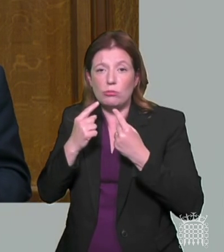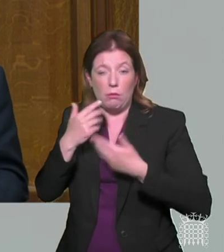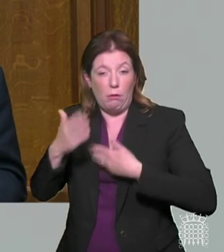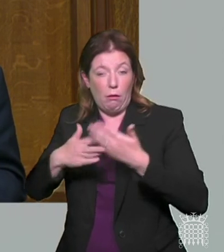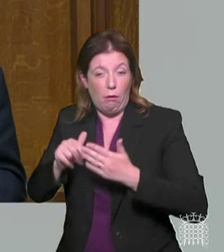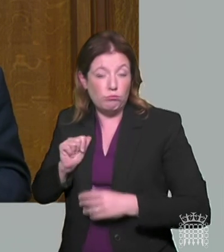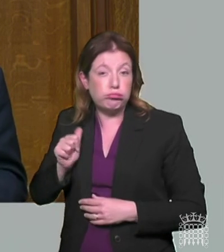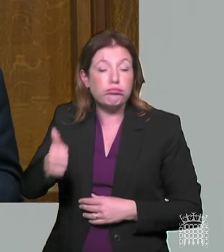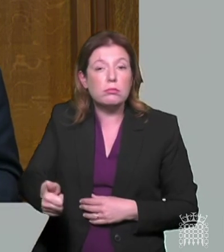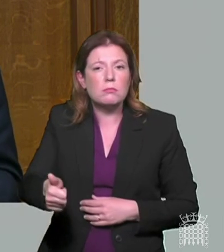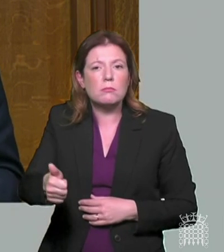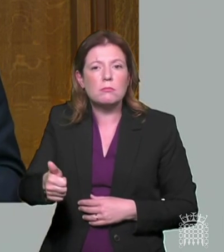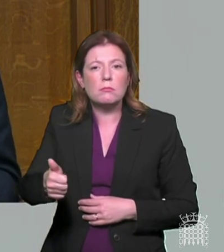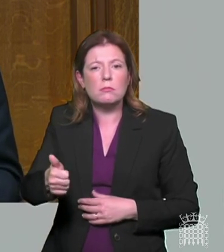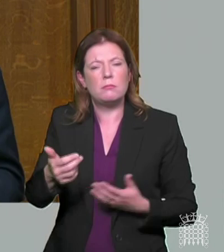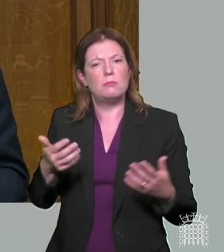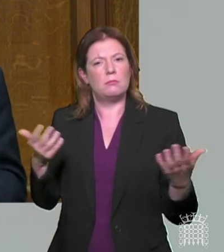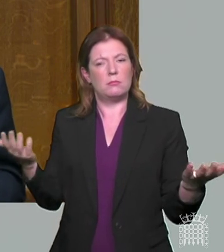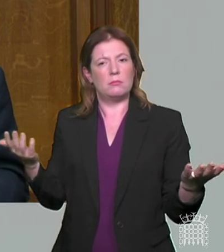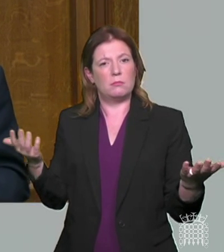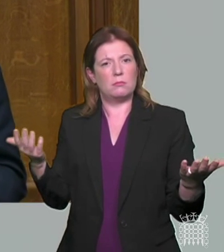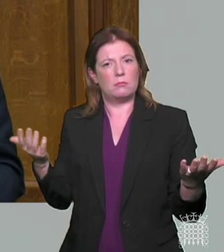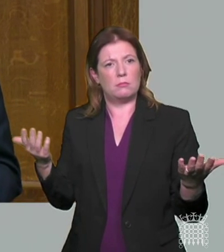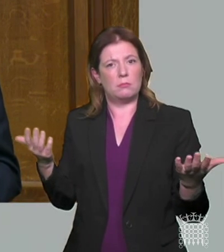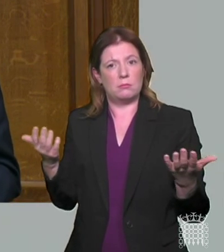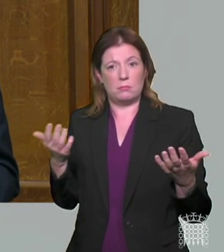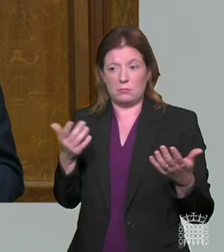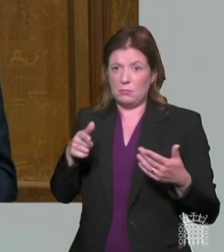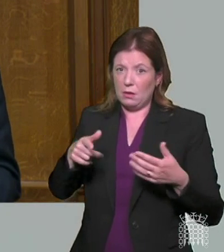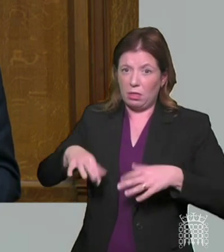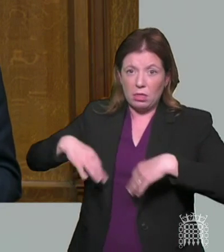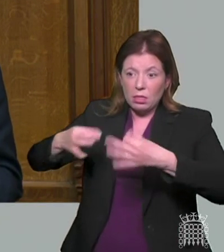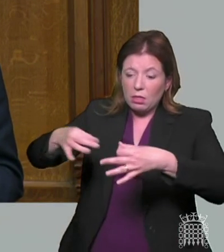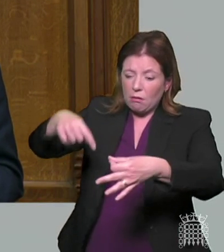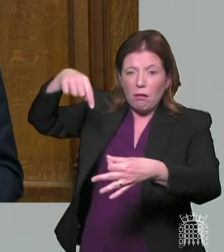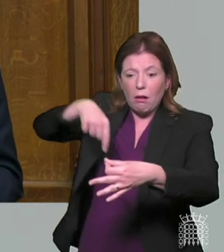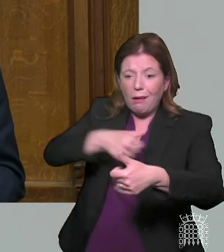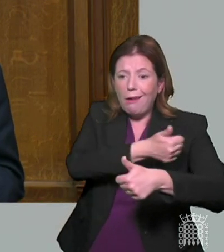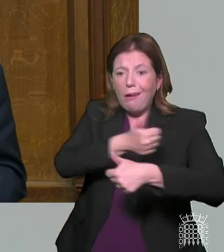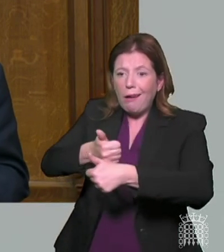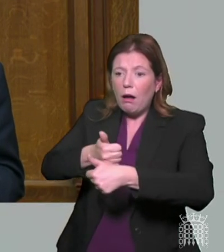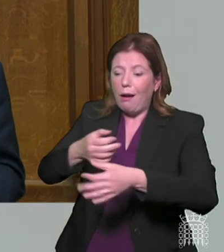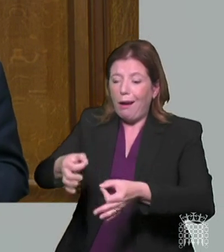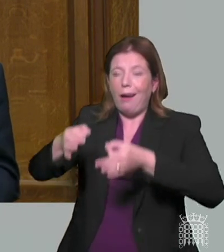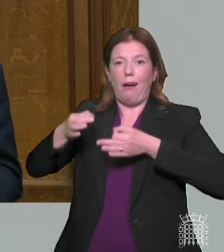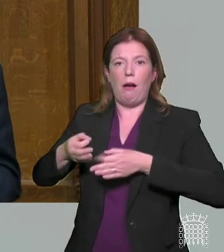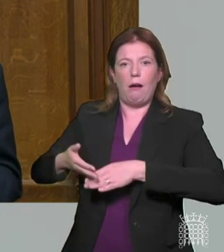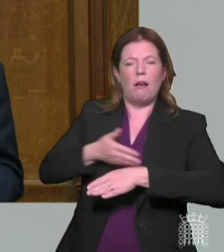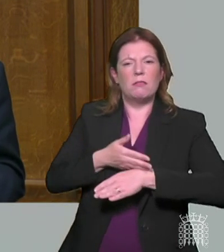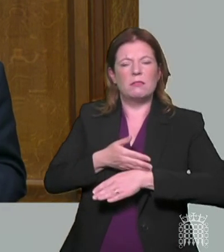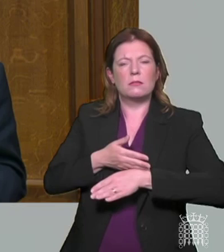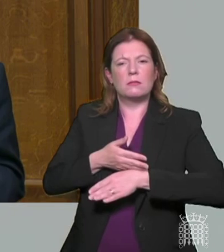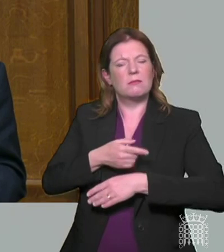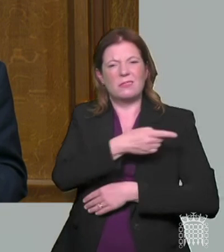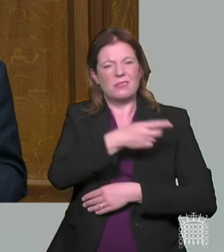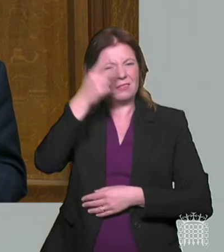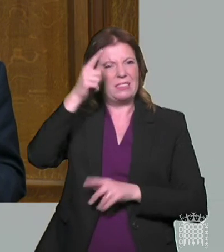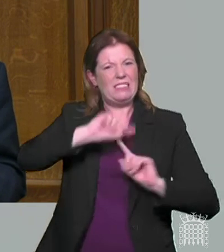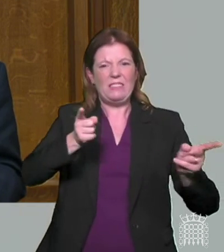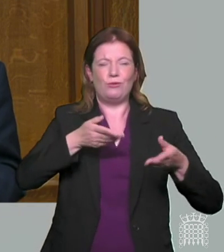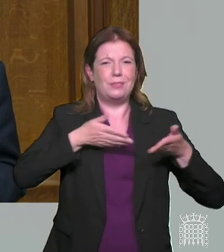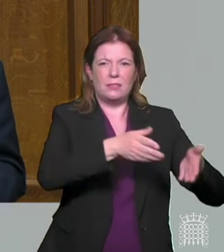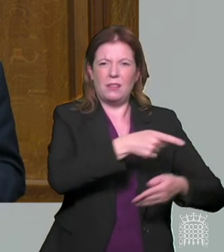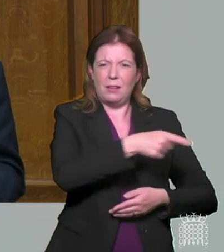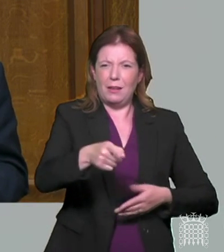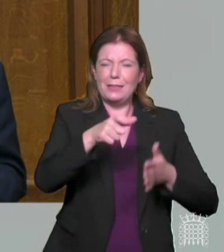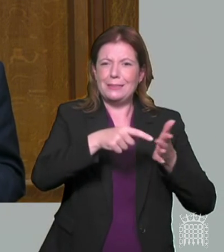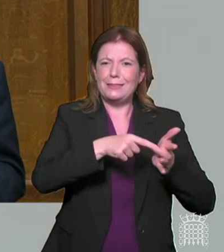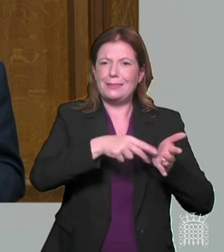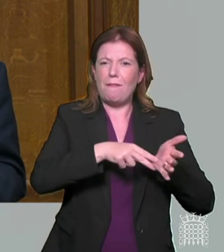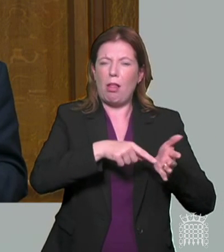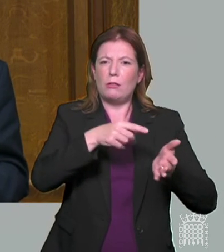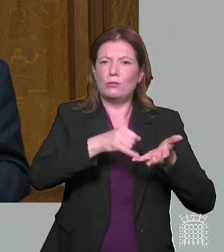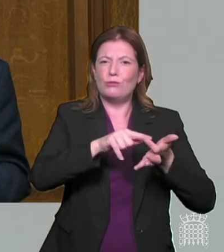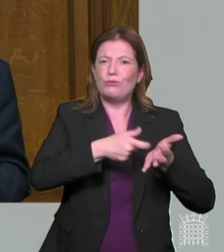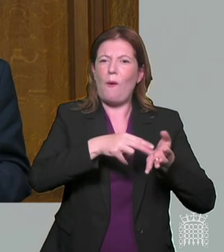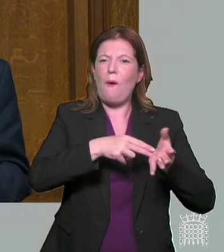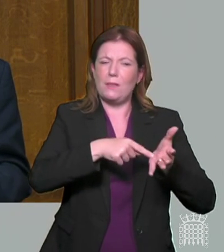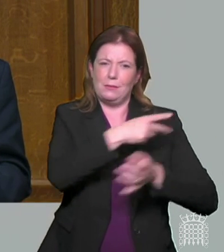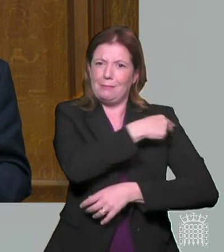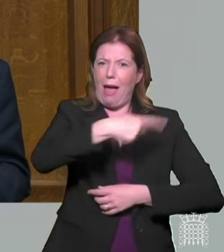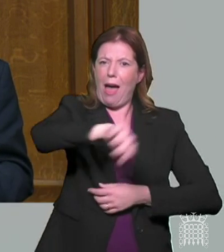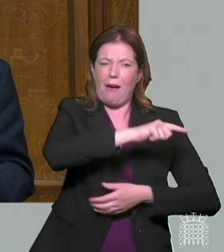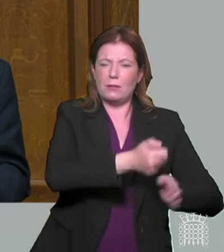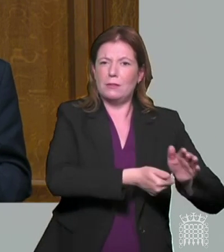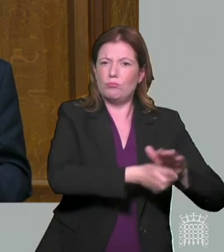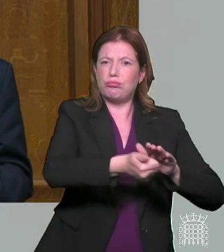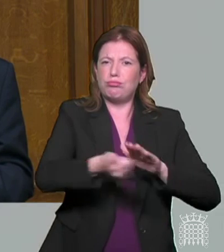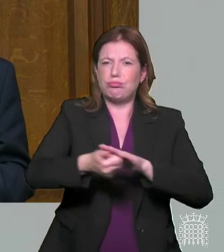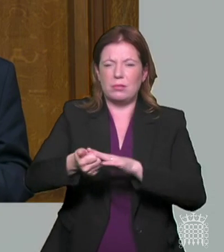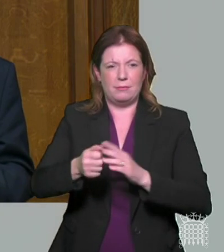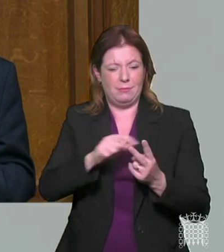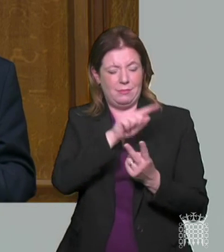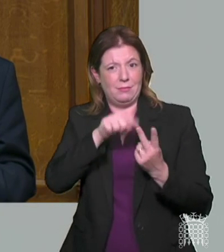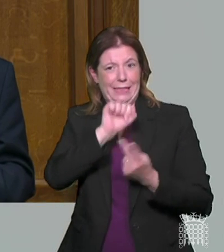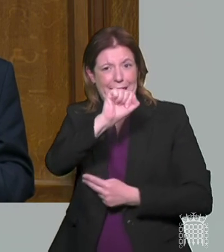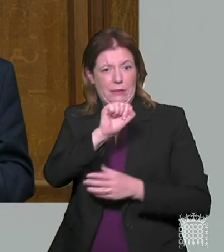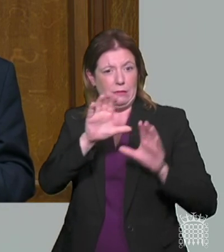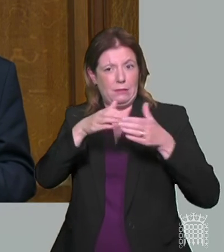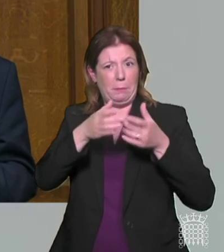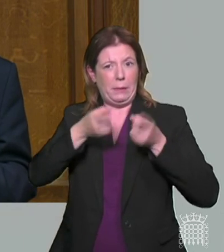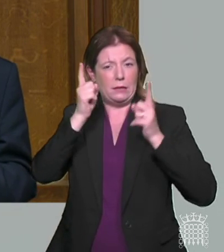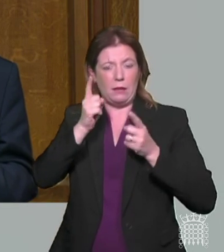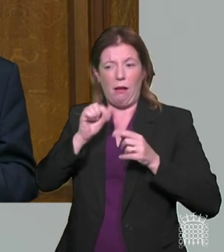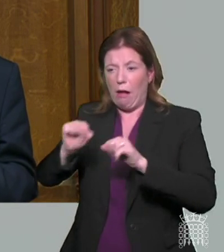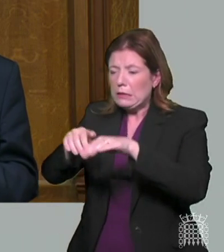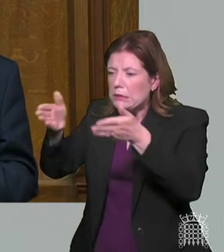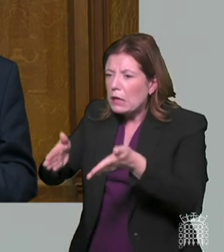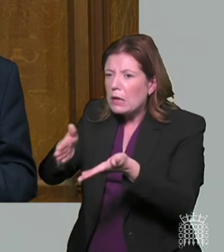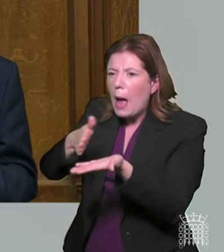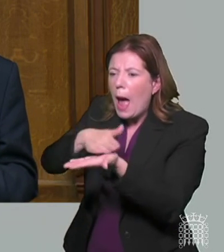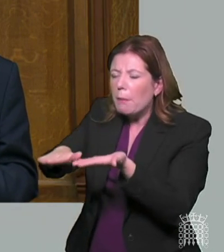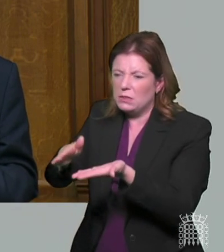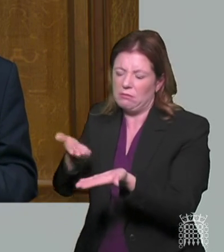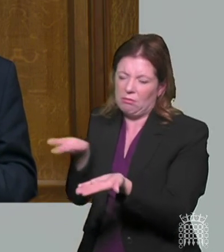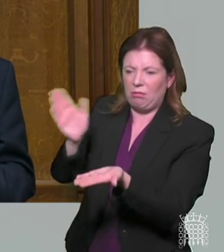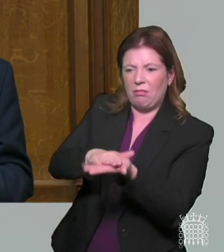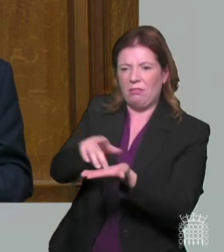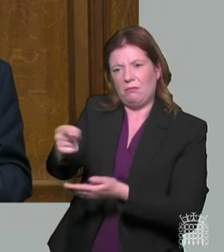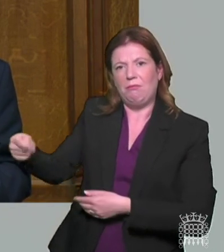However, instead of putting resources into fixing this unacceptable problem, the Prime Minister is choosing to fire thousands of civil servants, and his Minister is wandering around Whitehall putting Post-it notes on desks that he thinks look too empty.